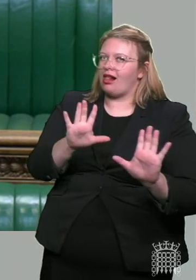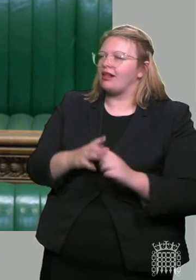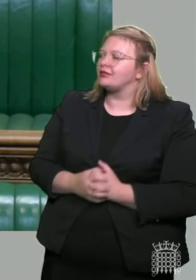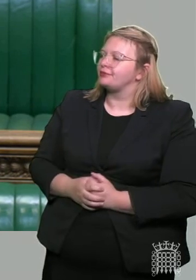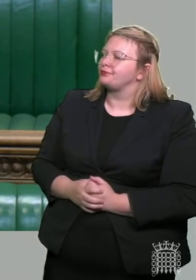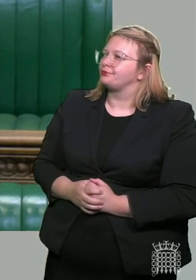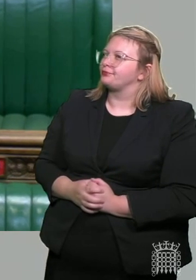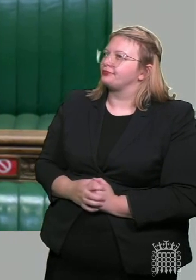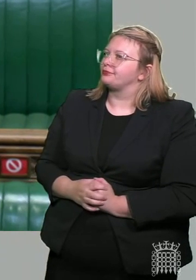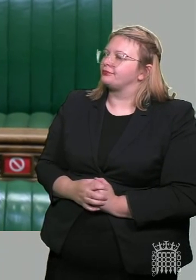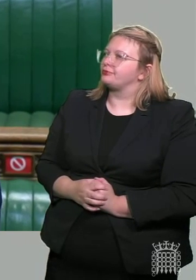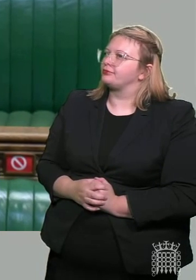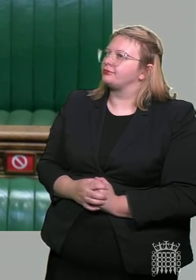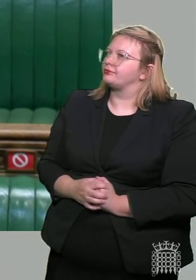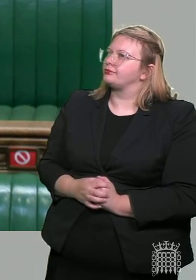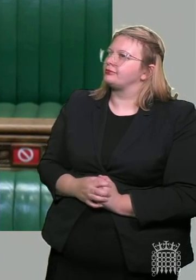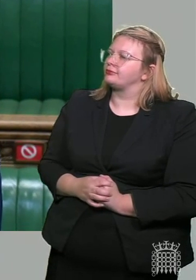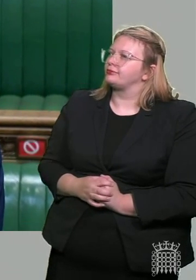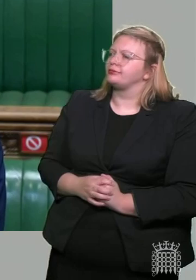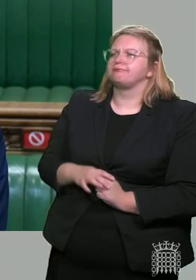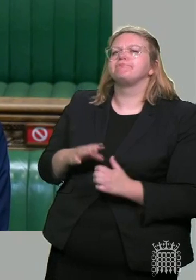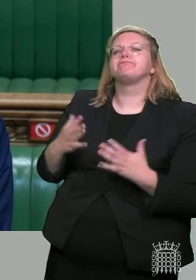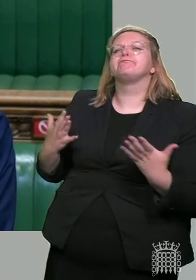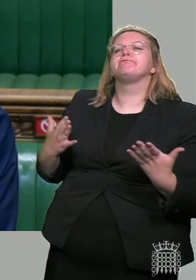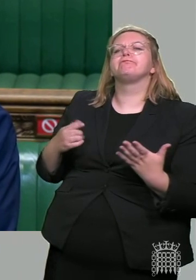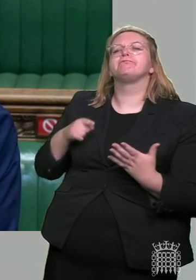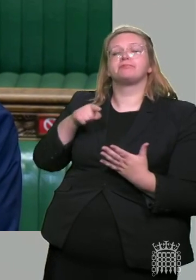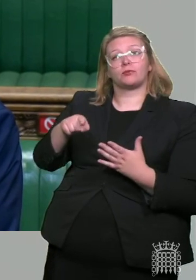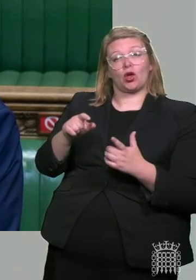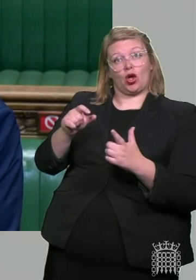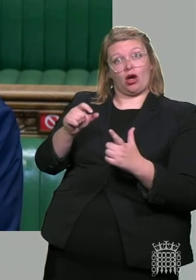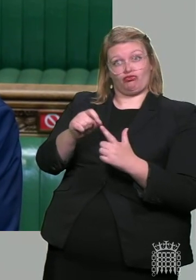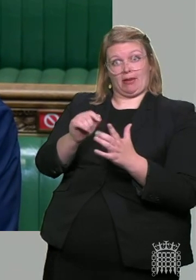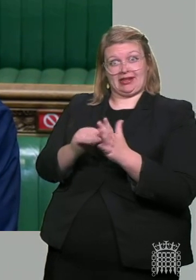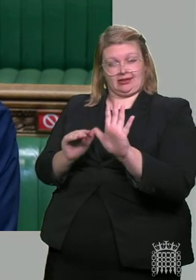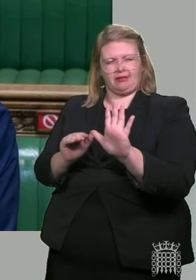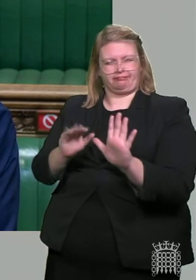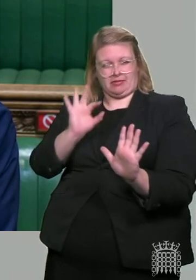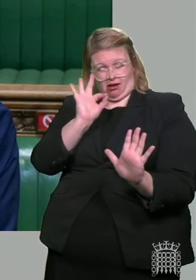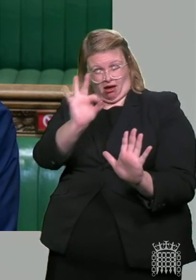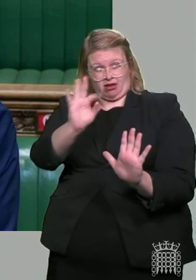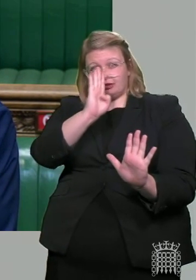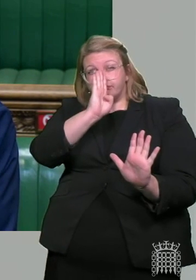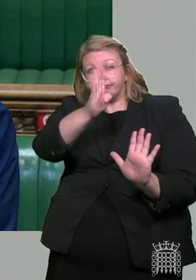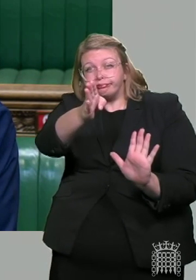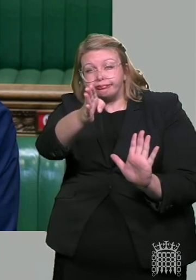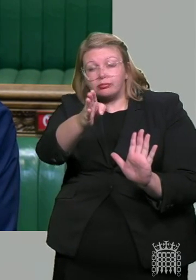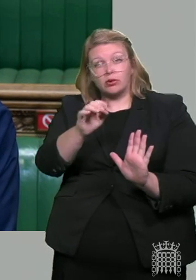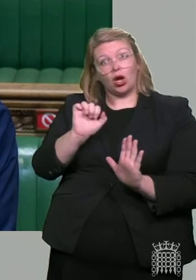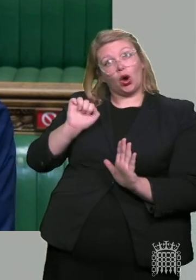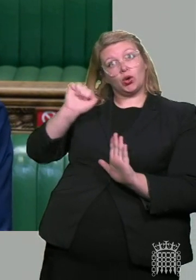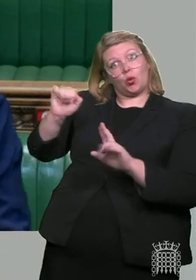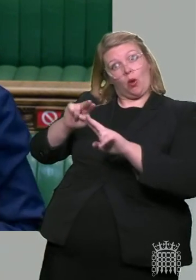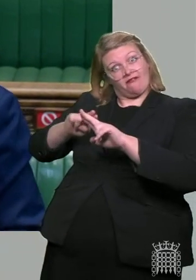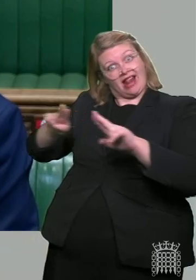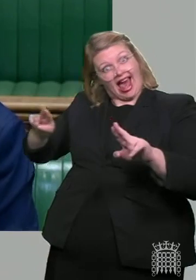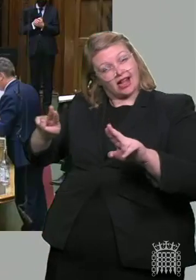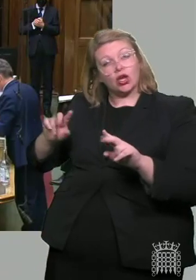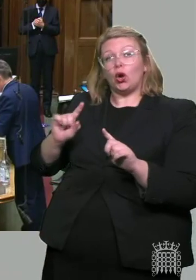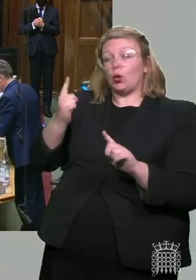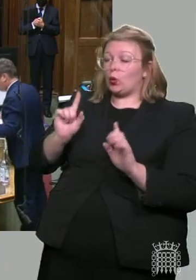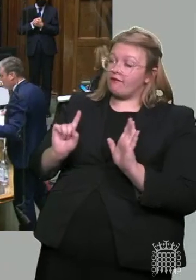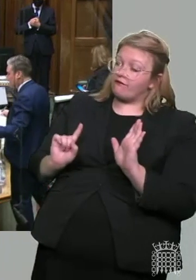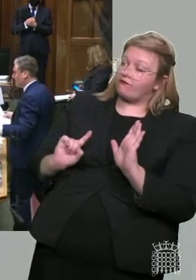Who initially —and “initially” is the key word here—paid for the redecoration of his Downing Street flat?